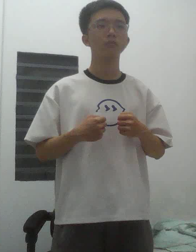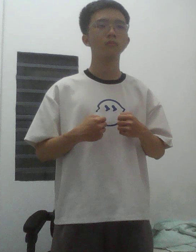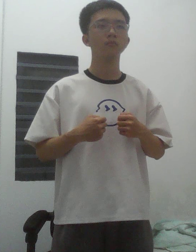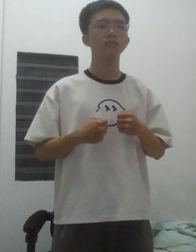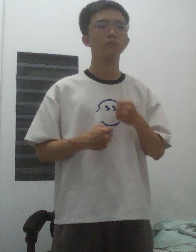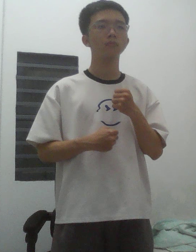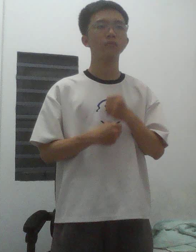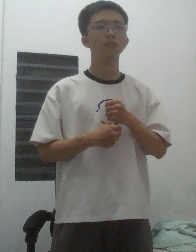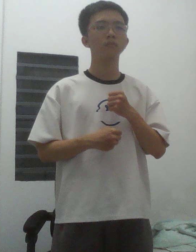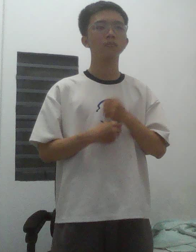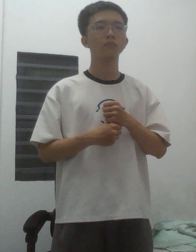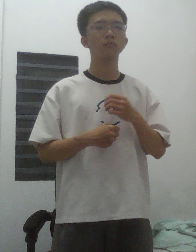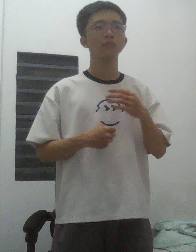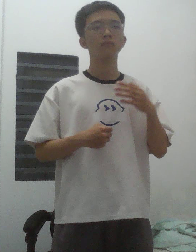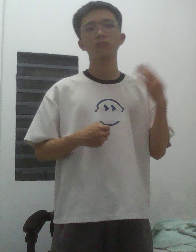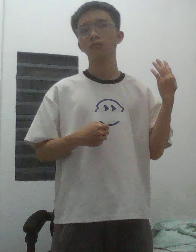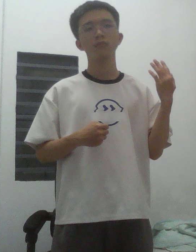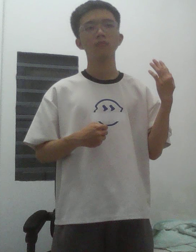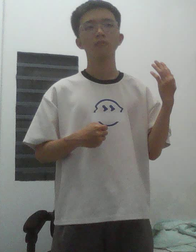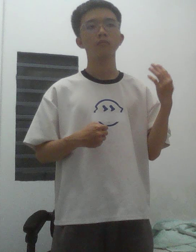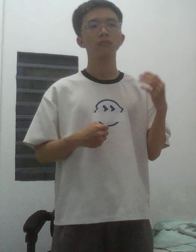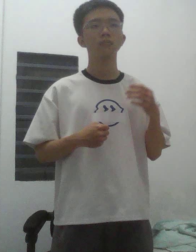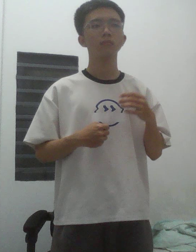that nghiep